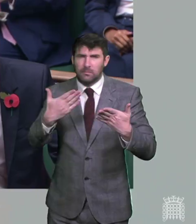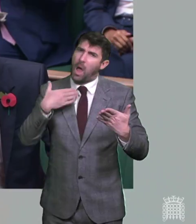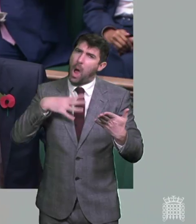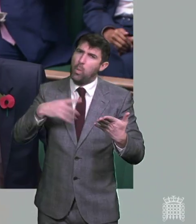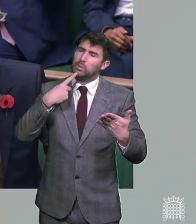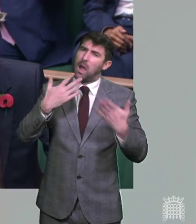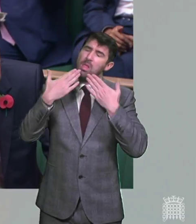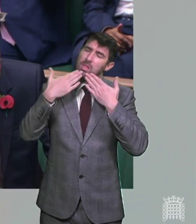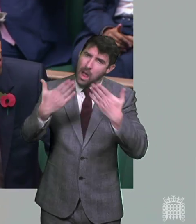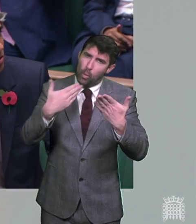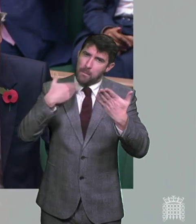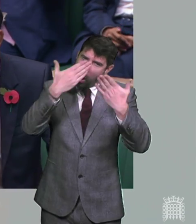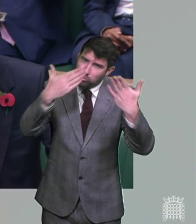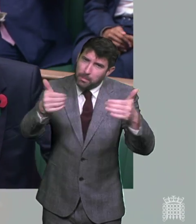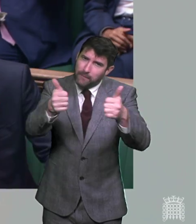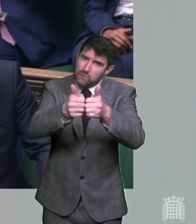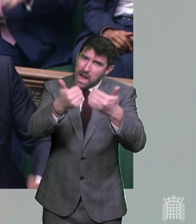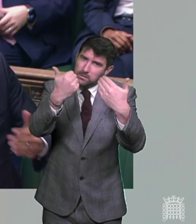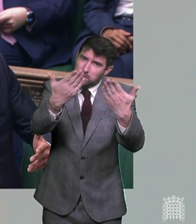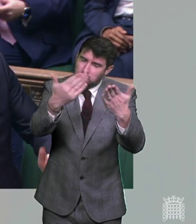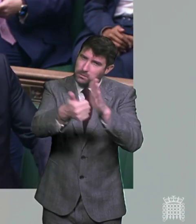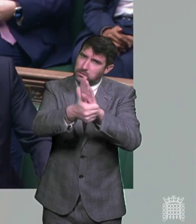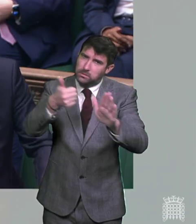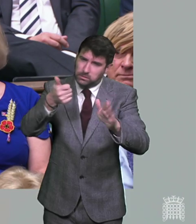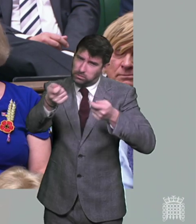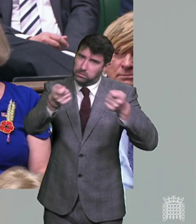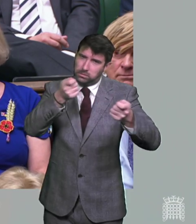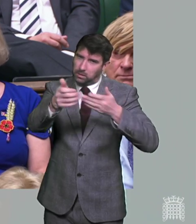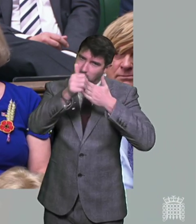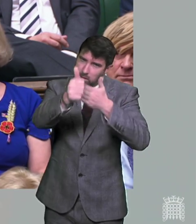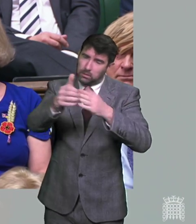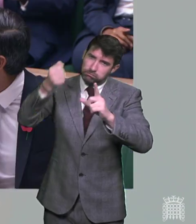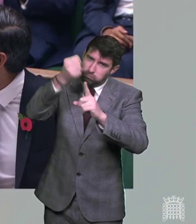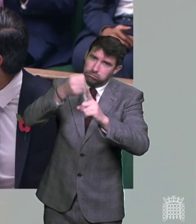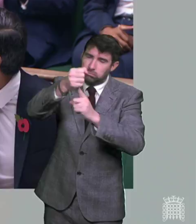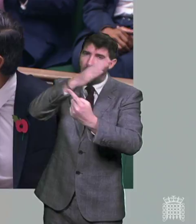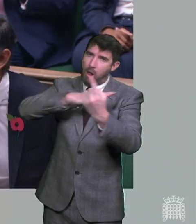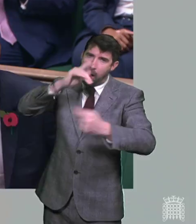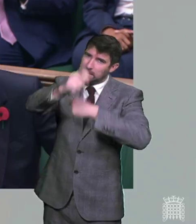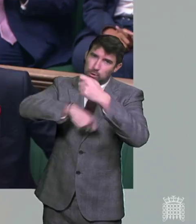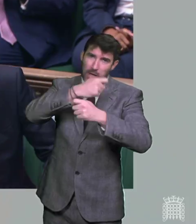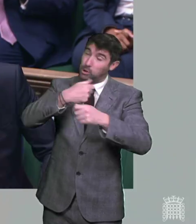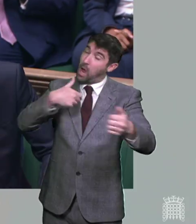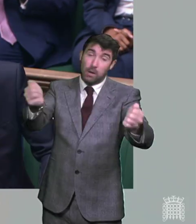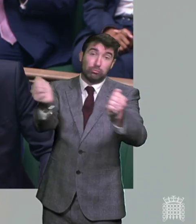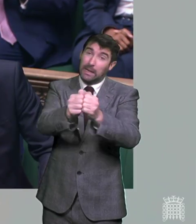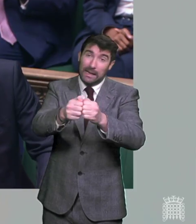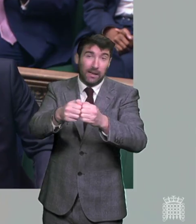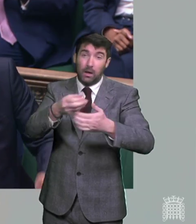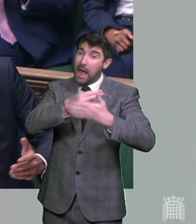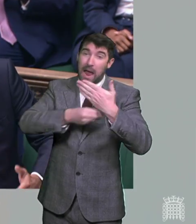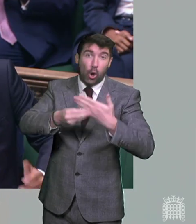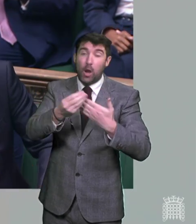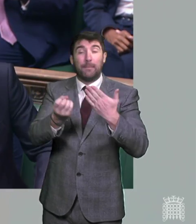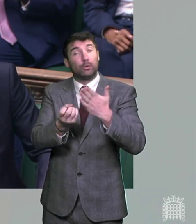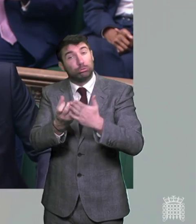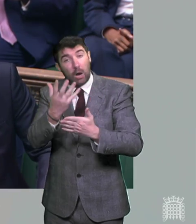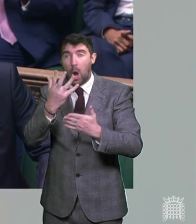I agree with her that there is no long-term prosperity without action on climate change and no energy security without investment in renewables.